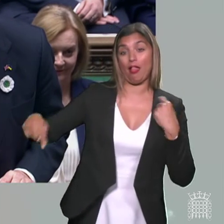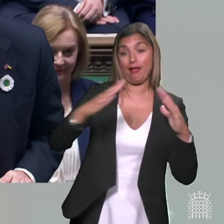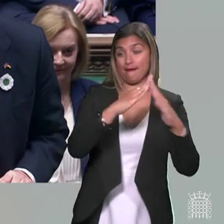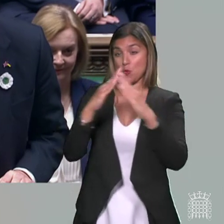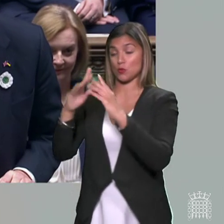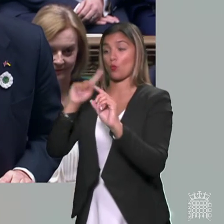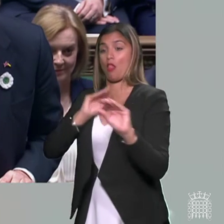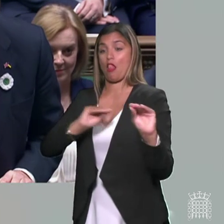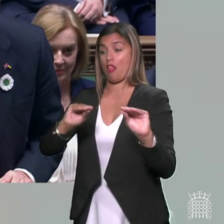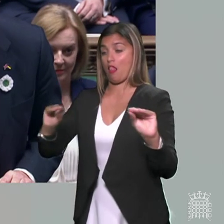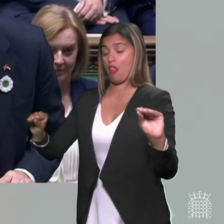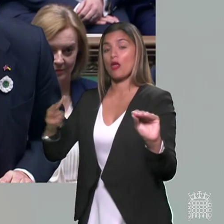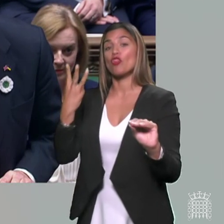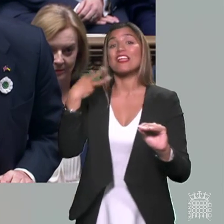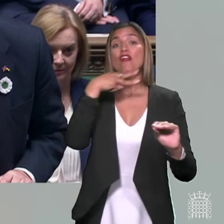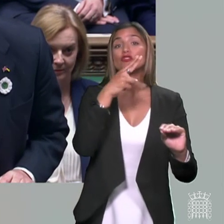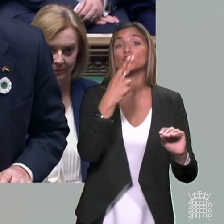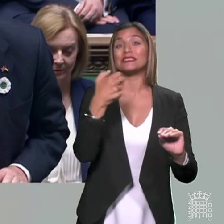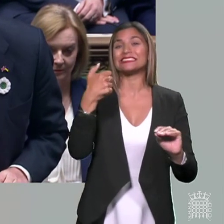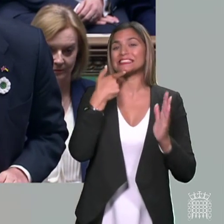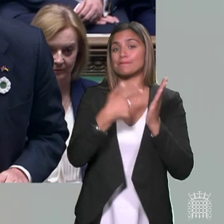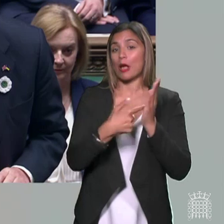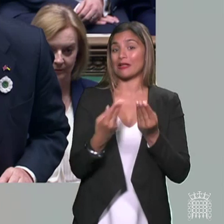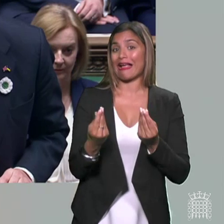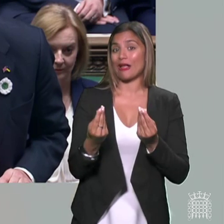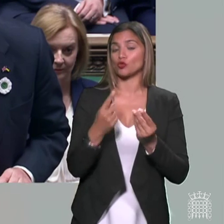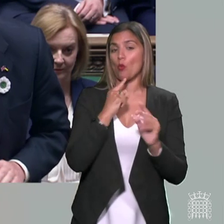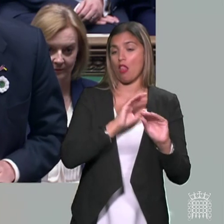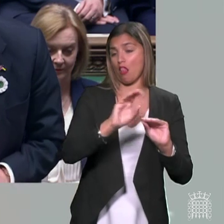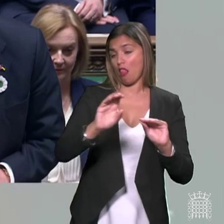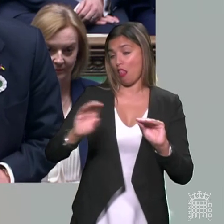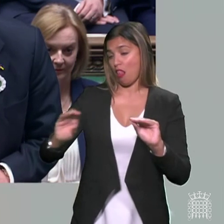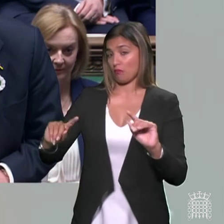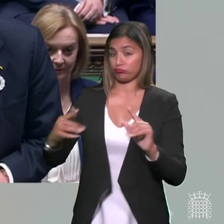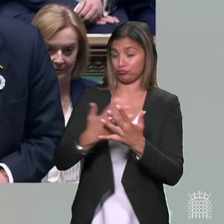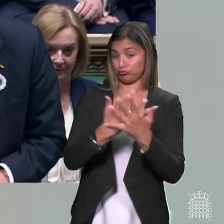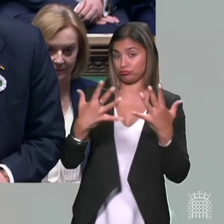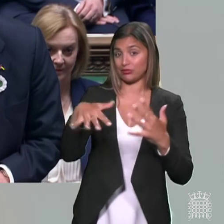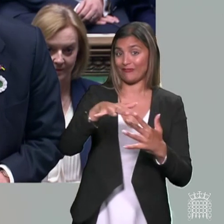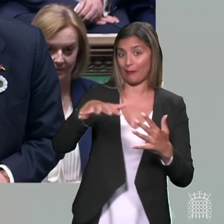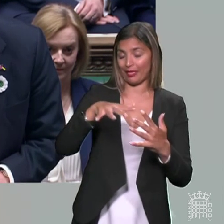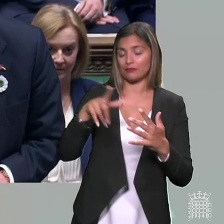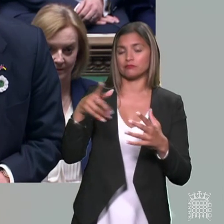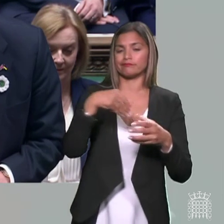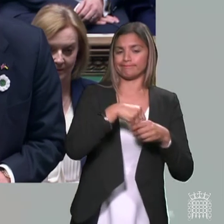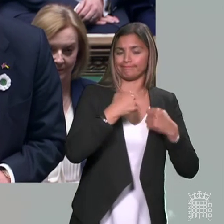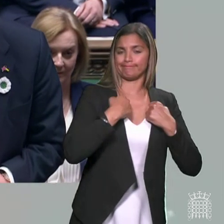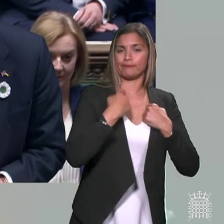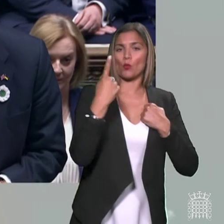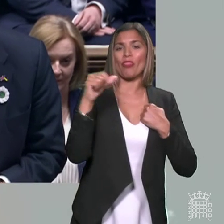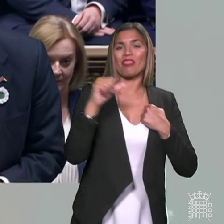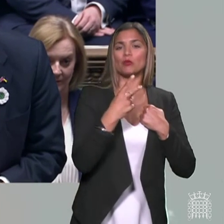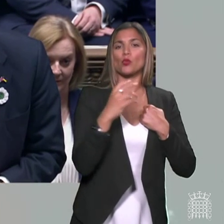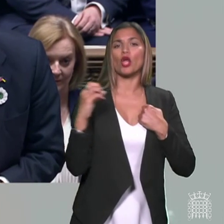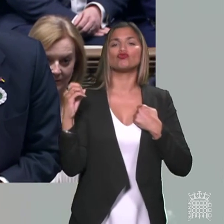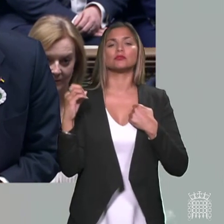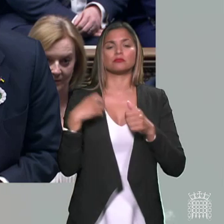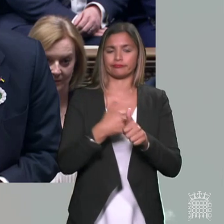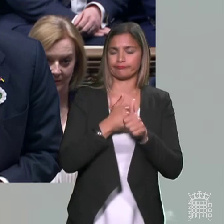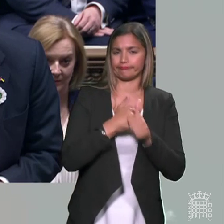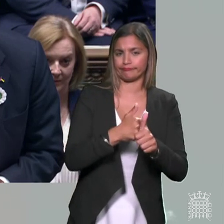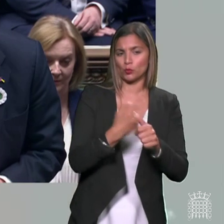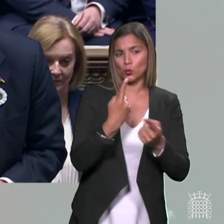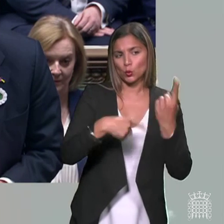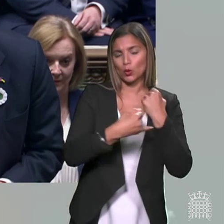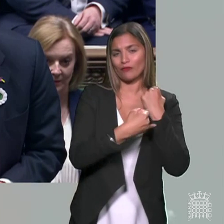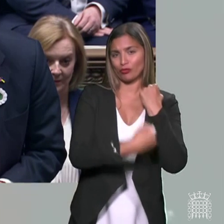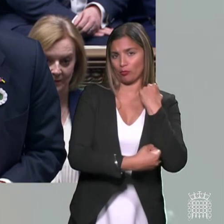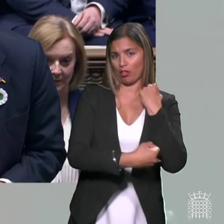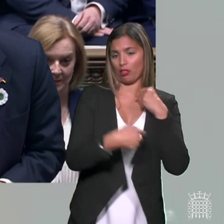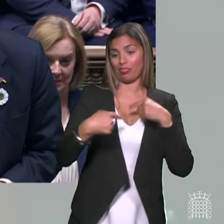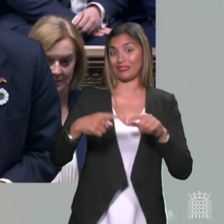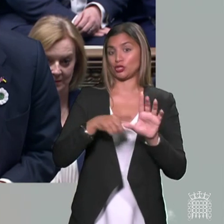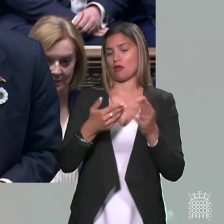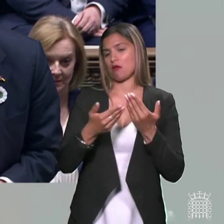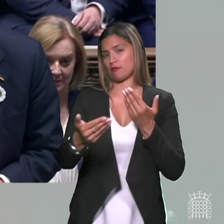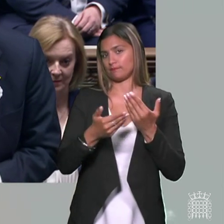This is a much-needed £326 cash boost for families, which forms part of the £1,200 in direct support that we are giving the most vulnerable households this year.